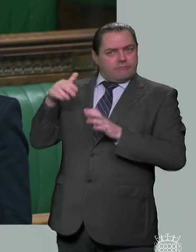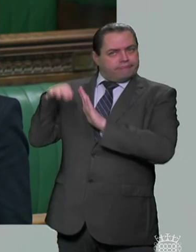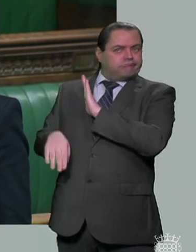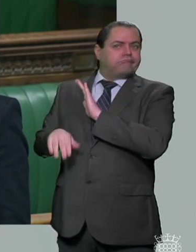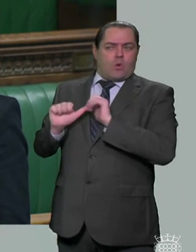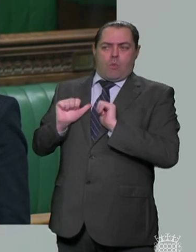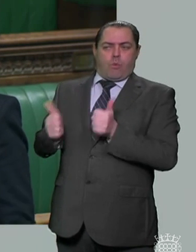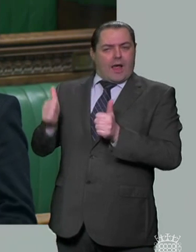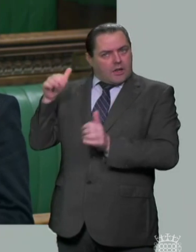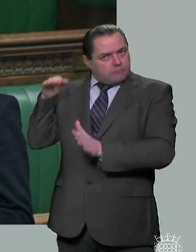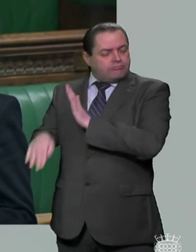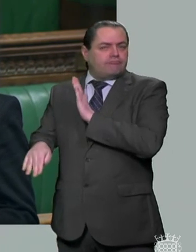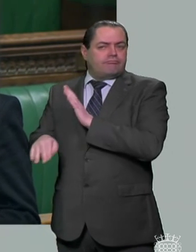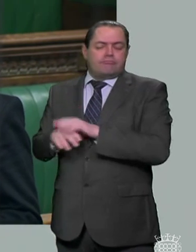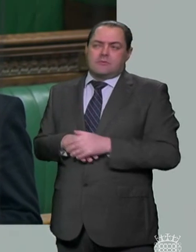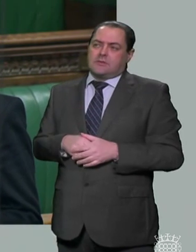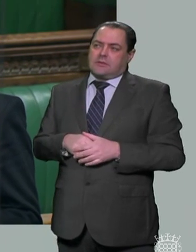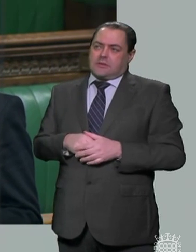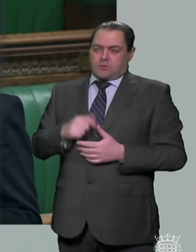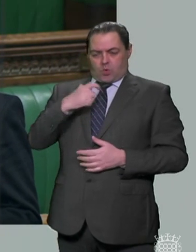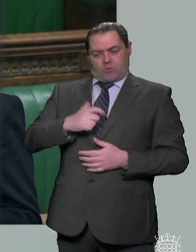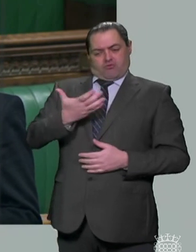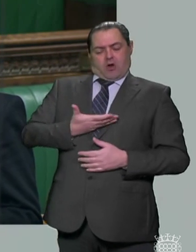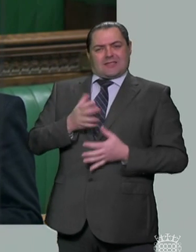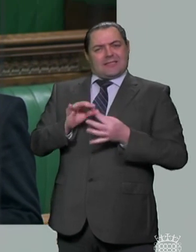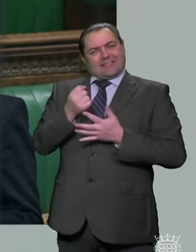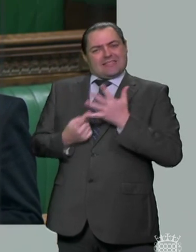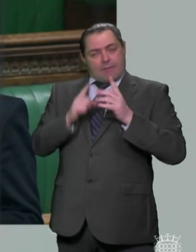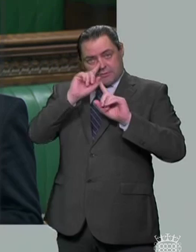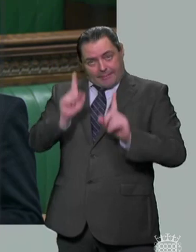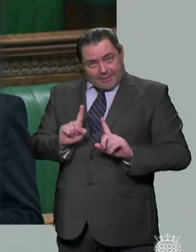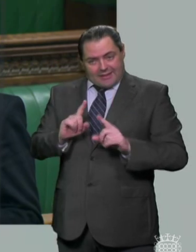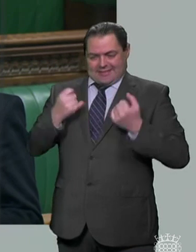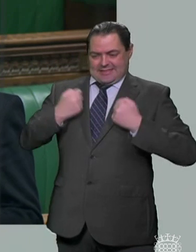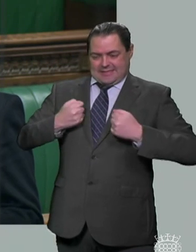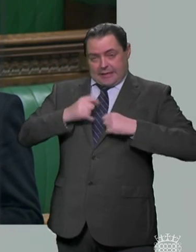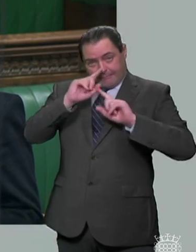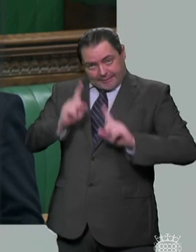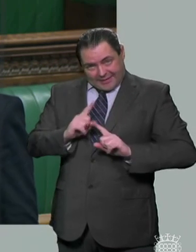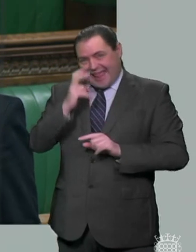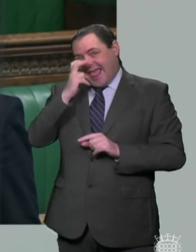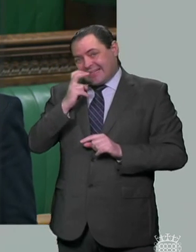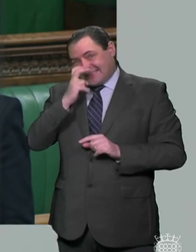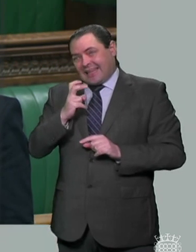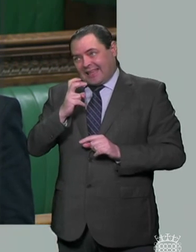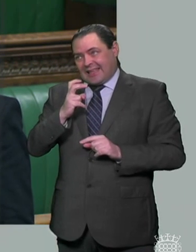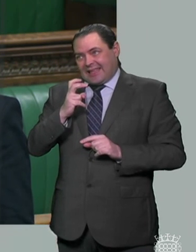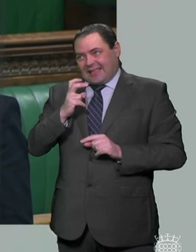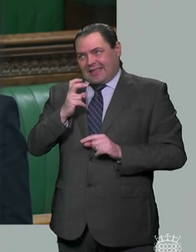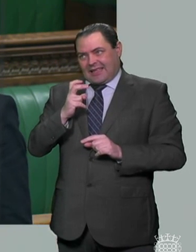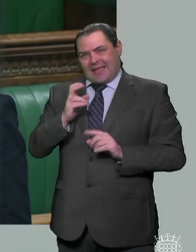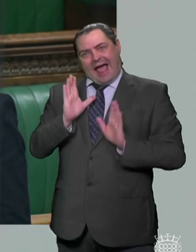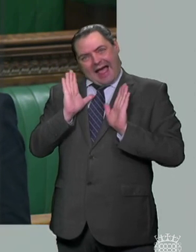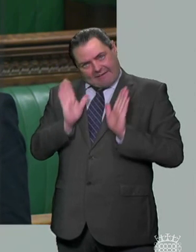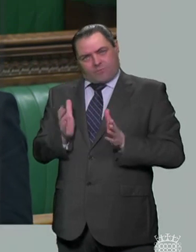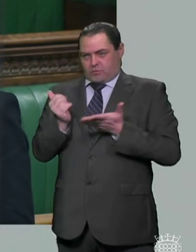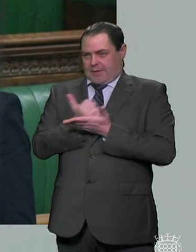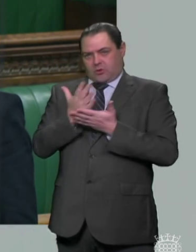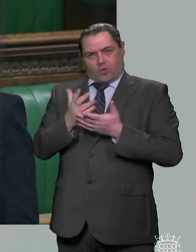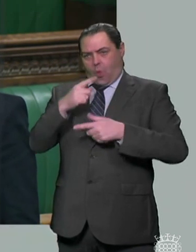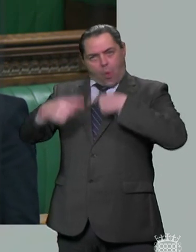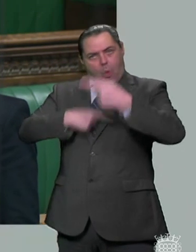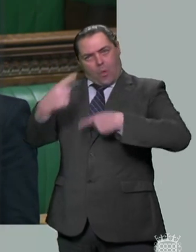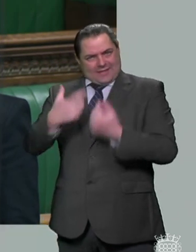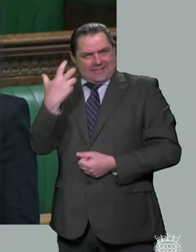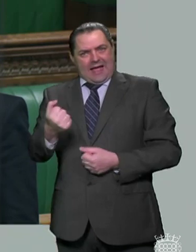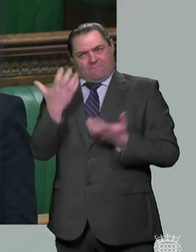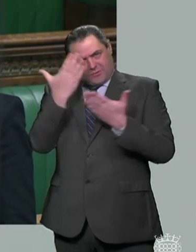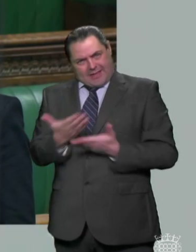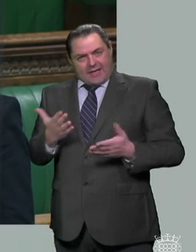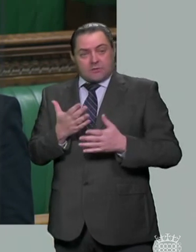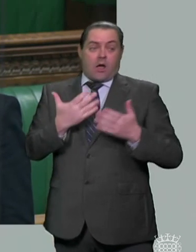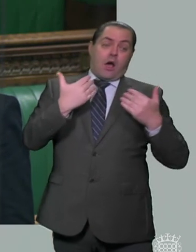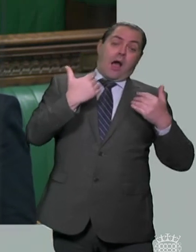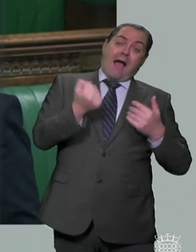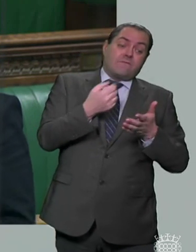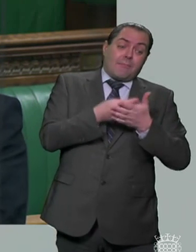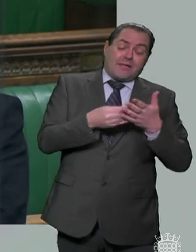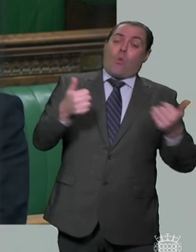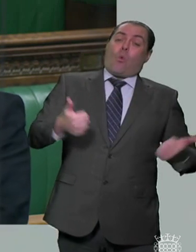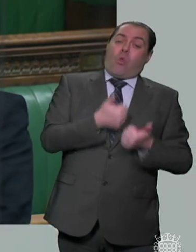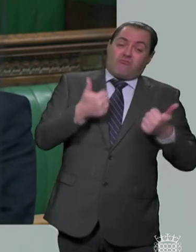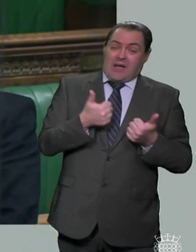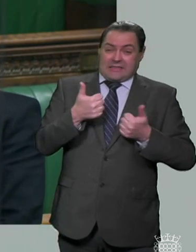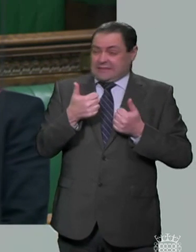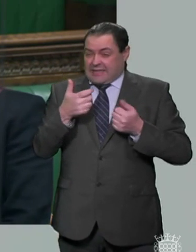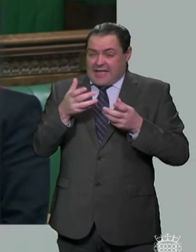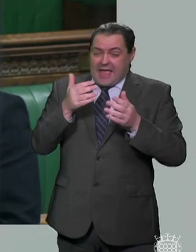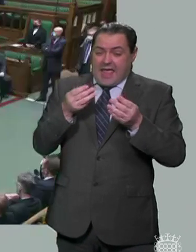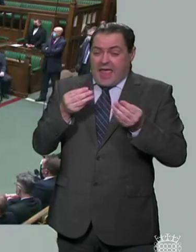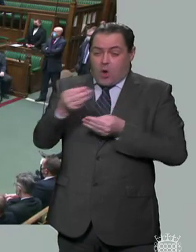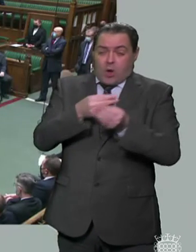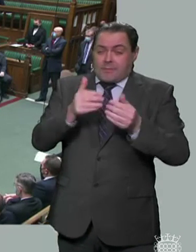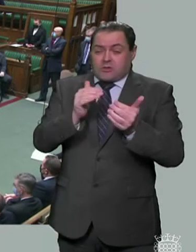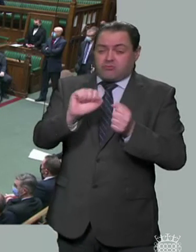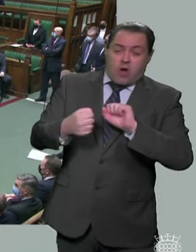Does he agree that the human rights of disabled people, sick people and the elderly are not fair-weather luxuries, and that everyone with dementia, wherever they live, has the right to family life?